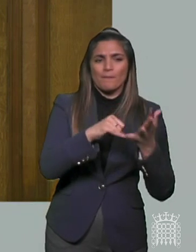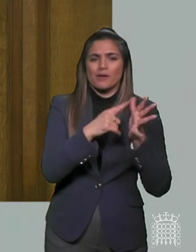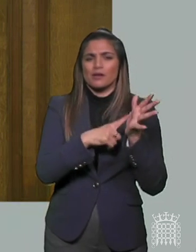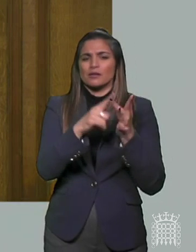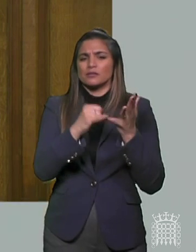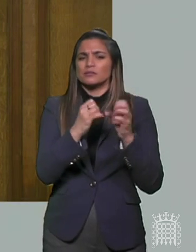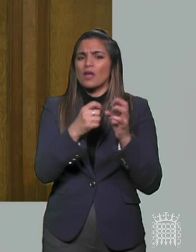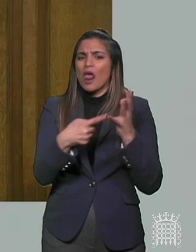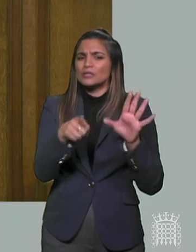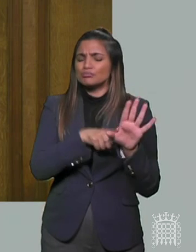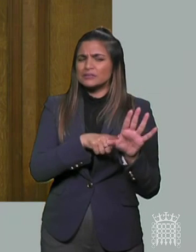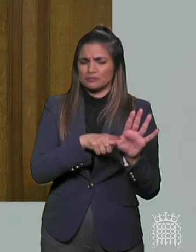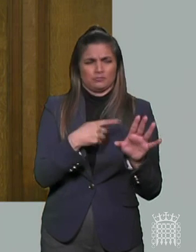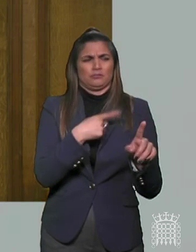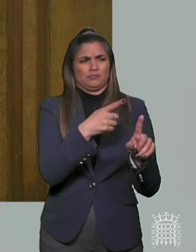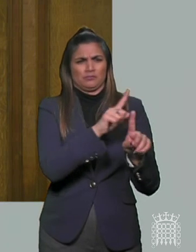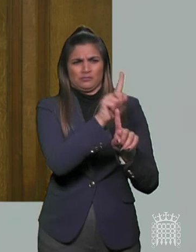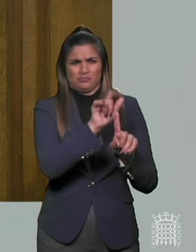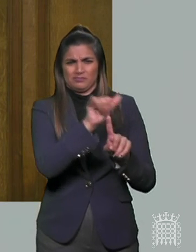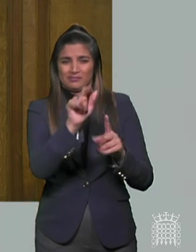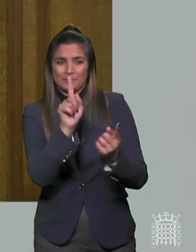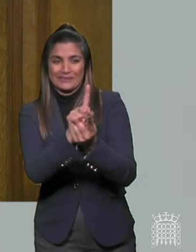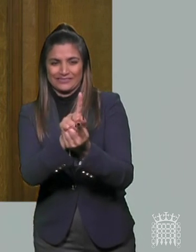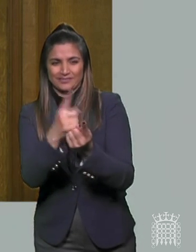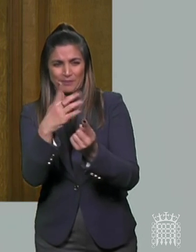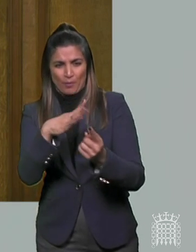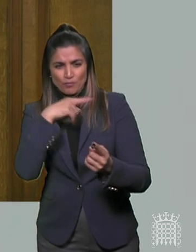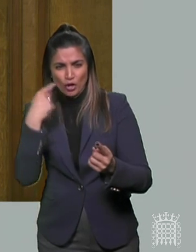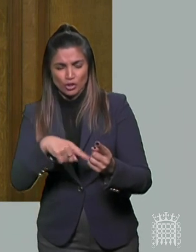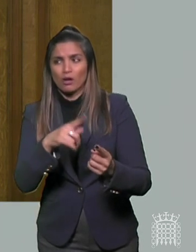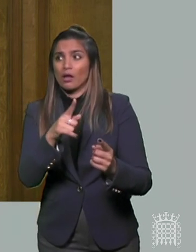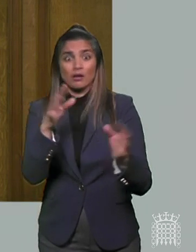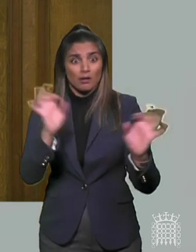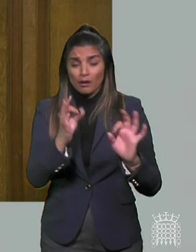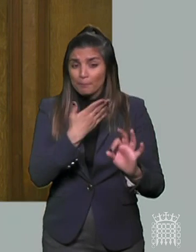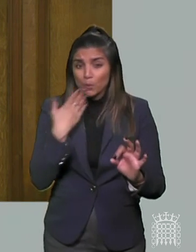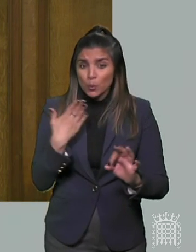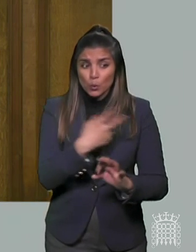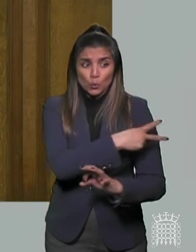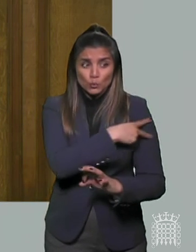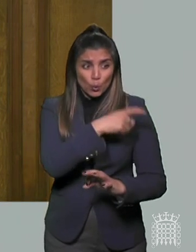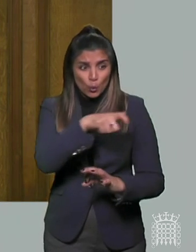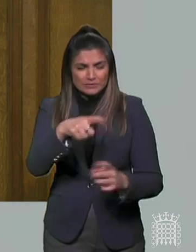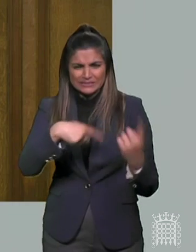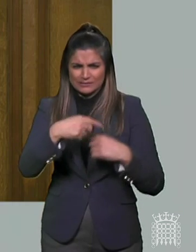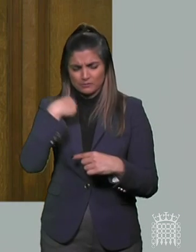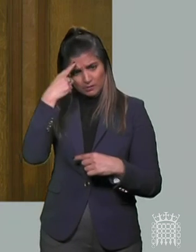If that is not astonishing enough in itself, it is also reported that he travelled there without any security detail or officials present.